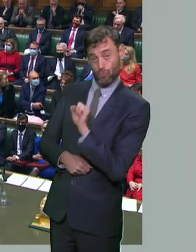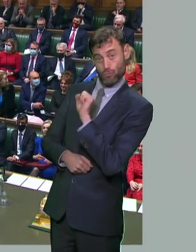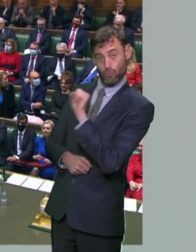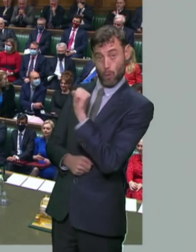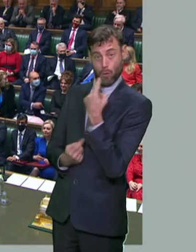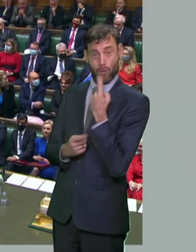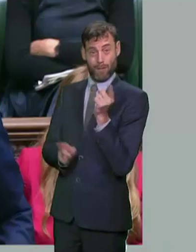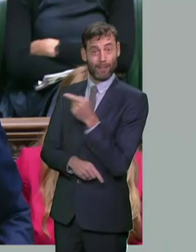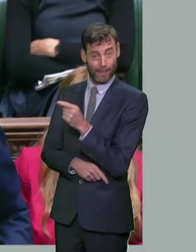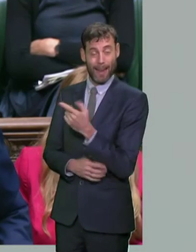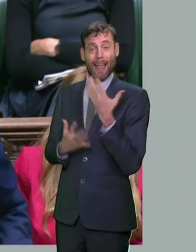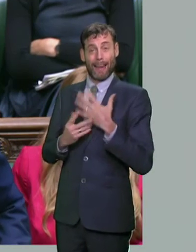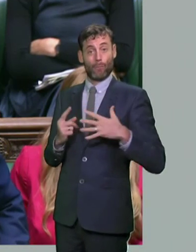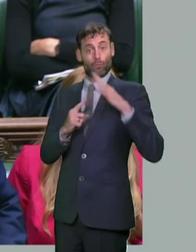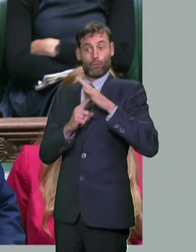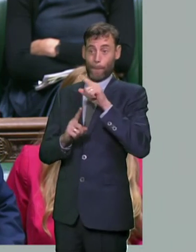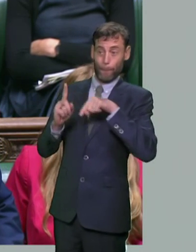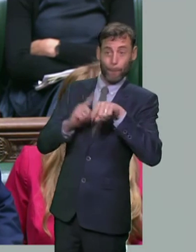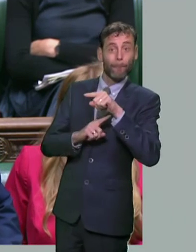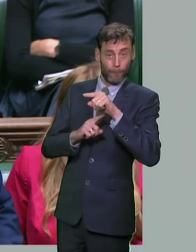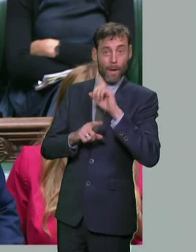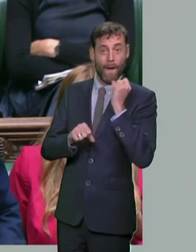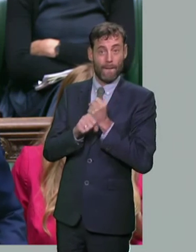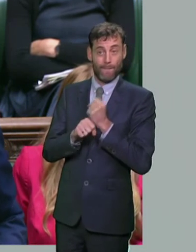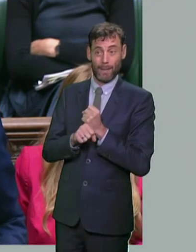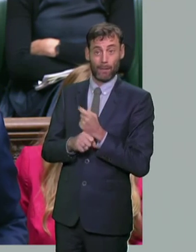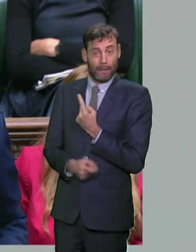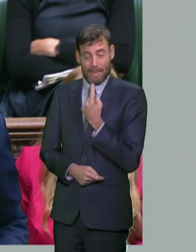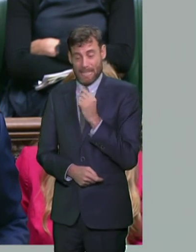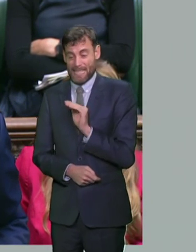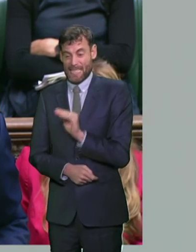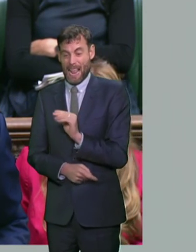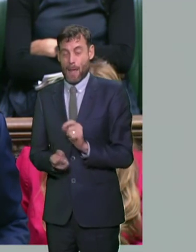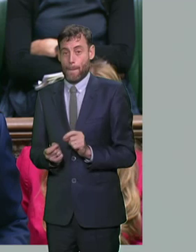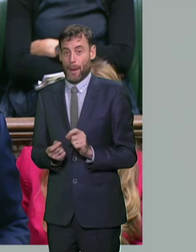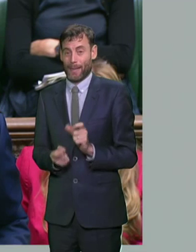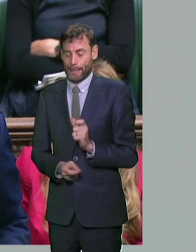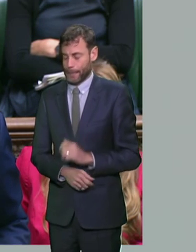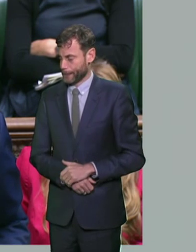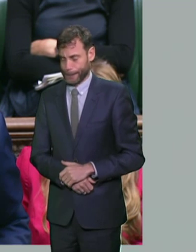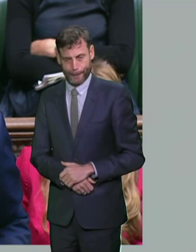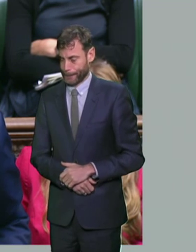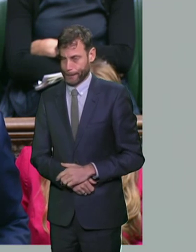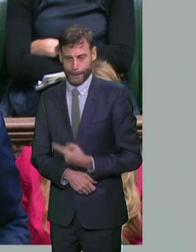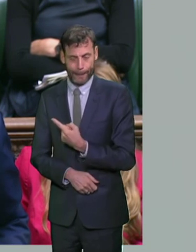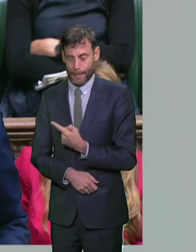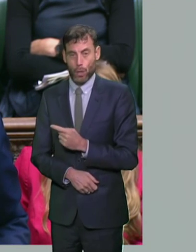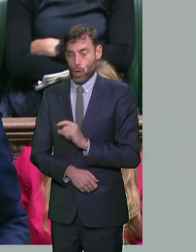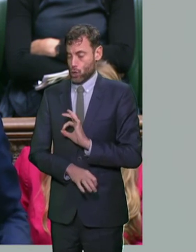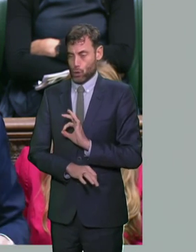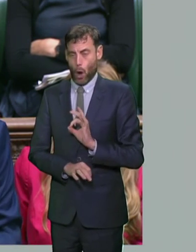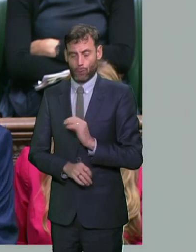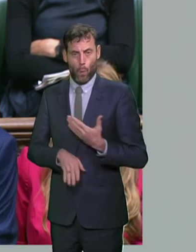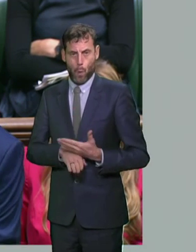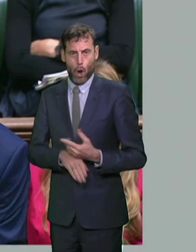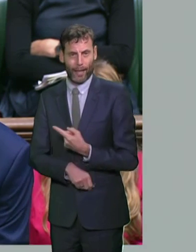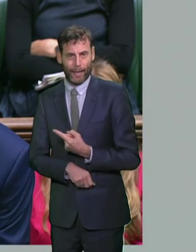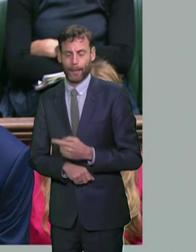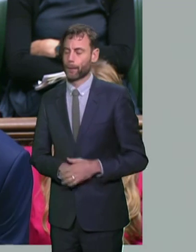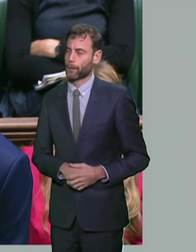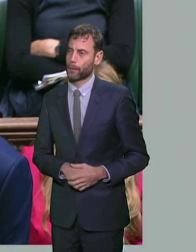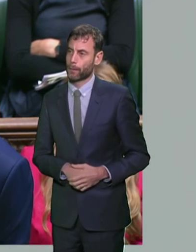Senior people in Downing Street tell the BBC, “It’s just not working.” Is everything okay, Prime Minister?